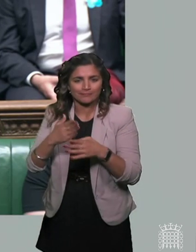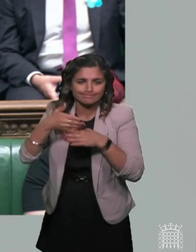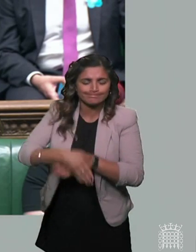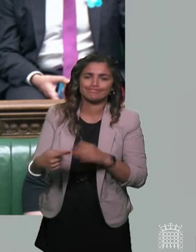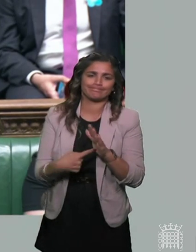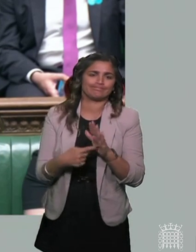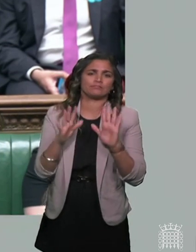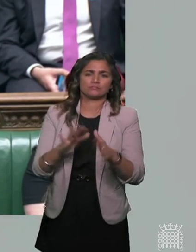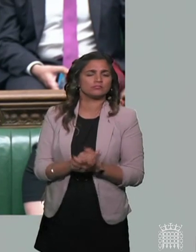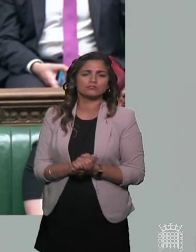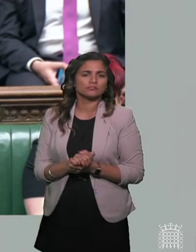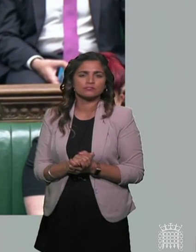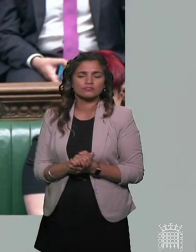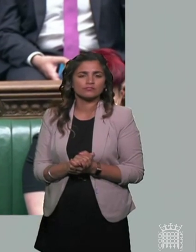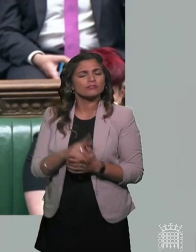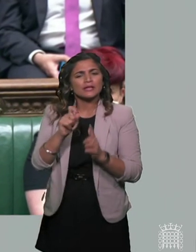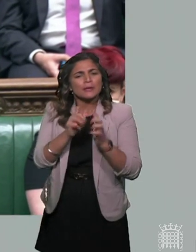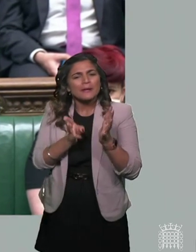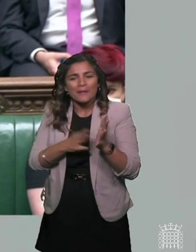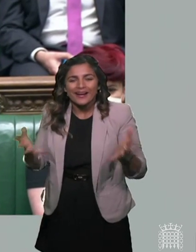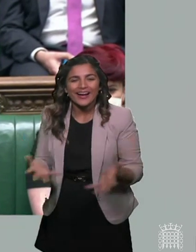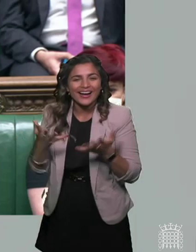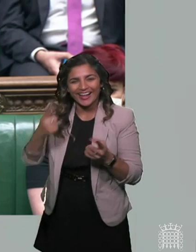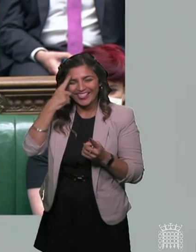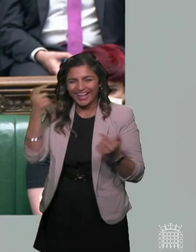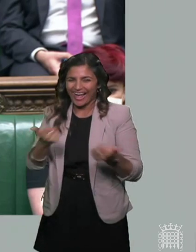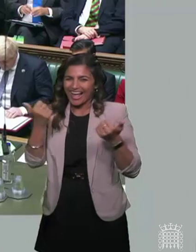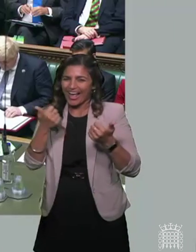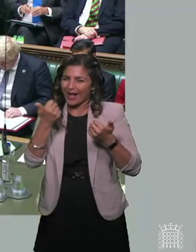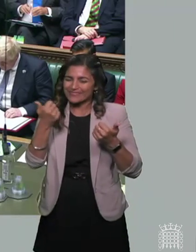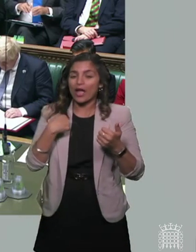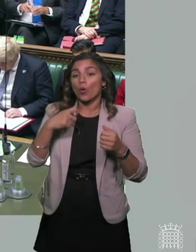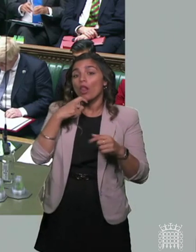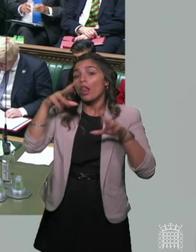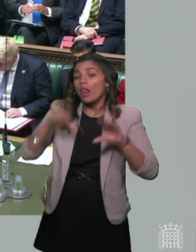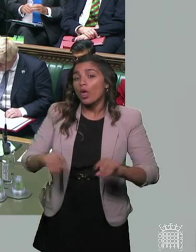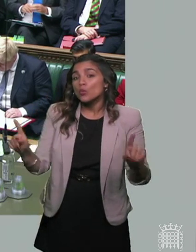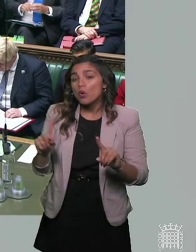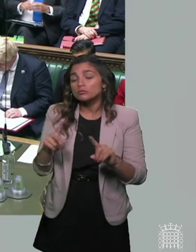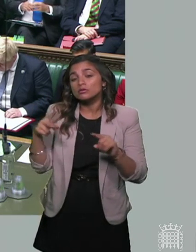The problem is that the Prime Minister’s boosterism will not cut carbon emissions in half.